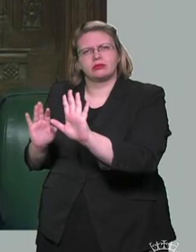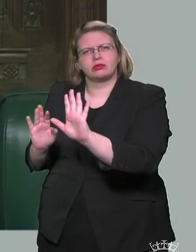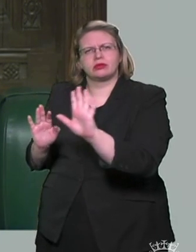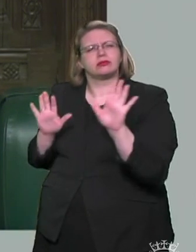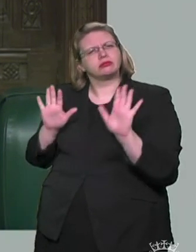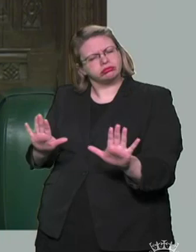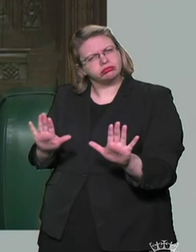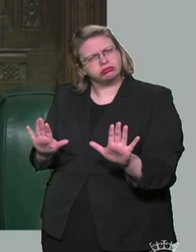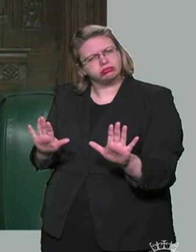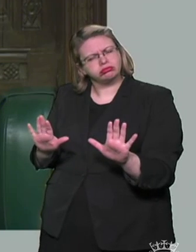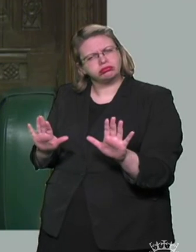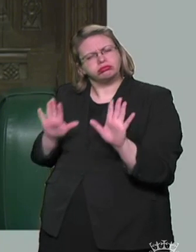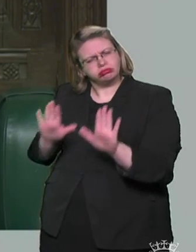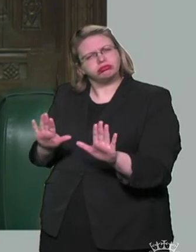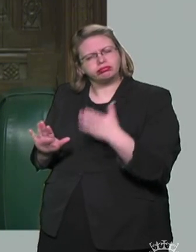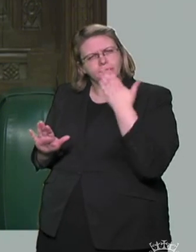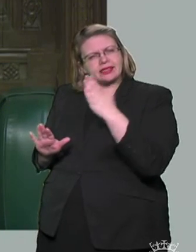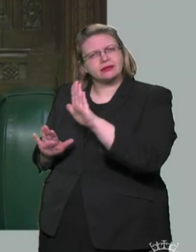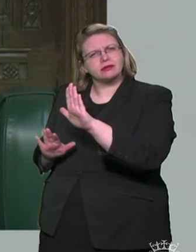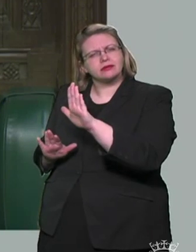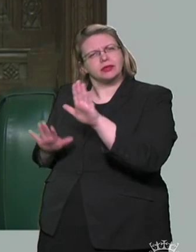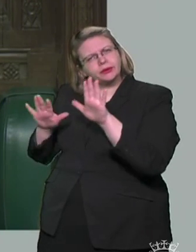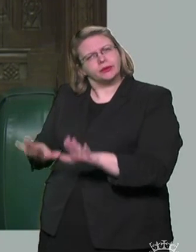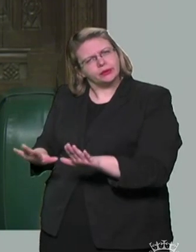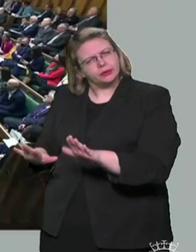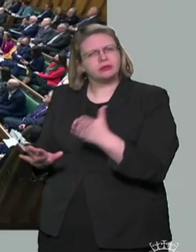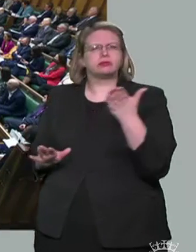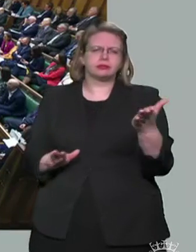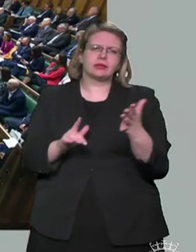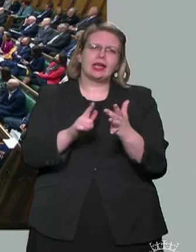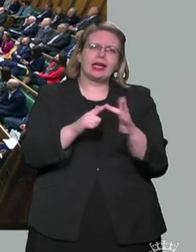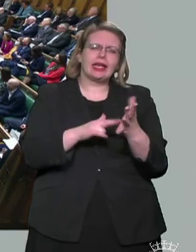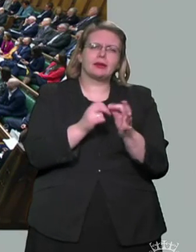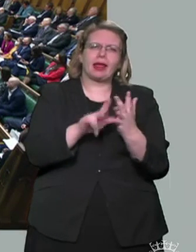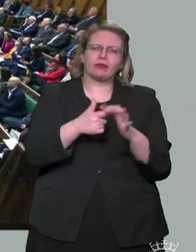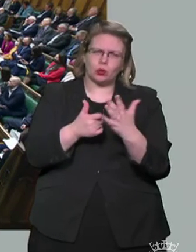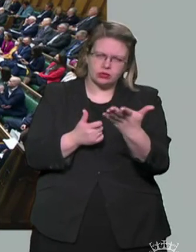Let us hear— Order, all of you. Let us hear SNP leader Ian Blackford.